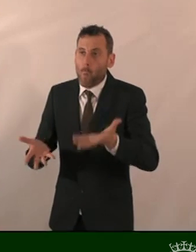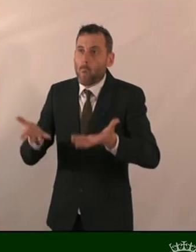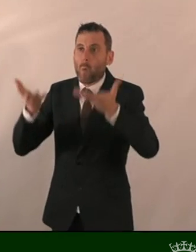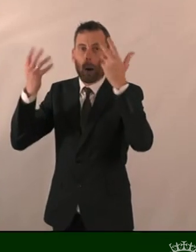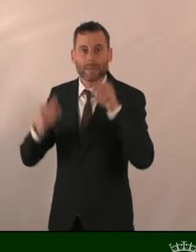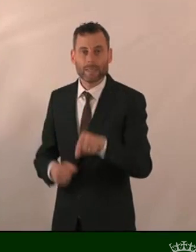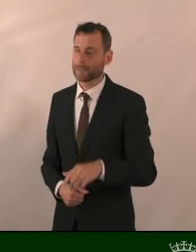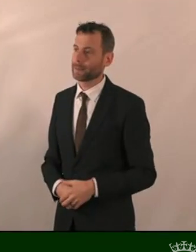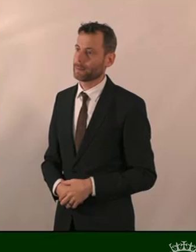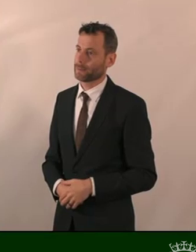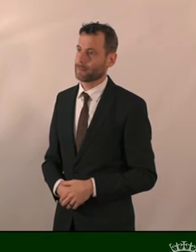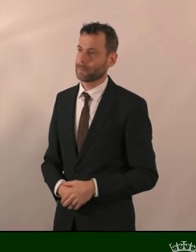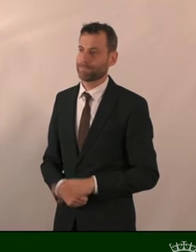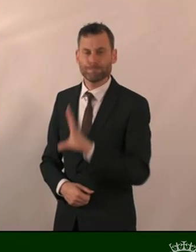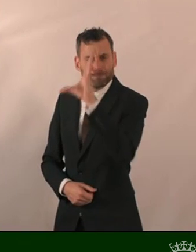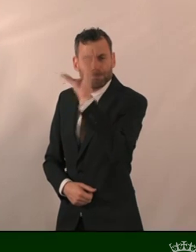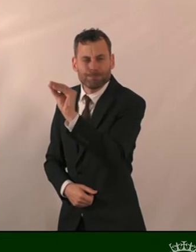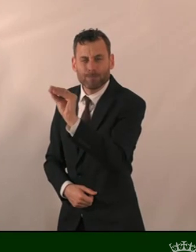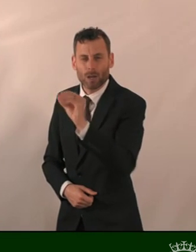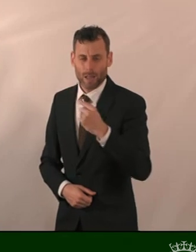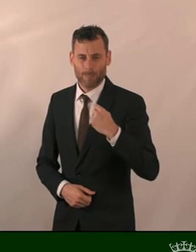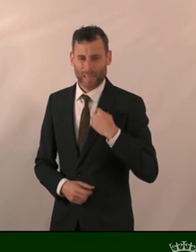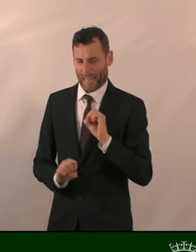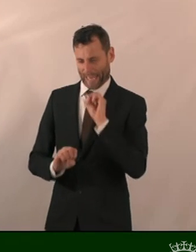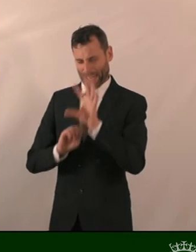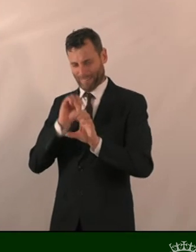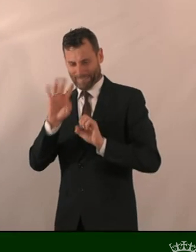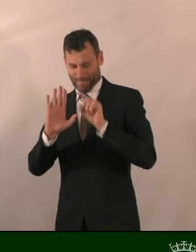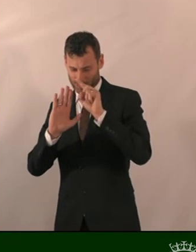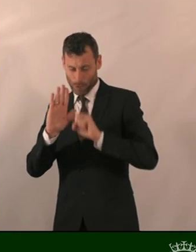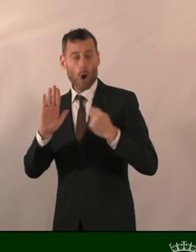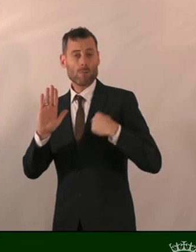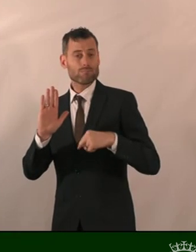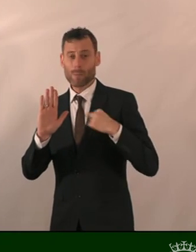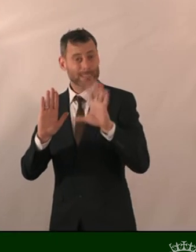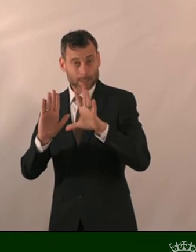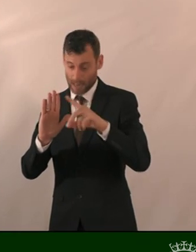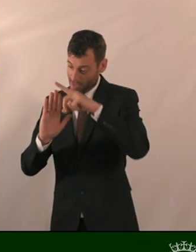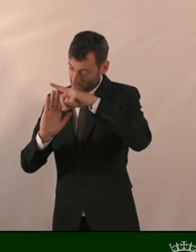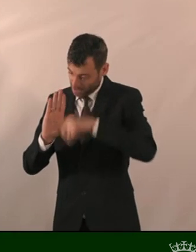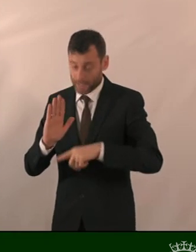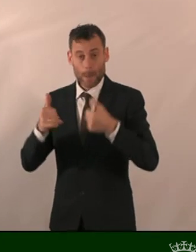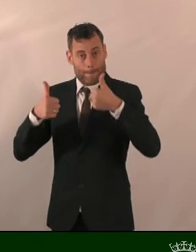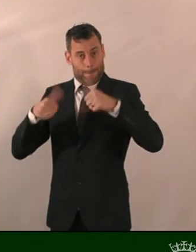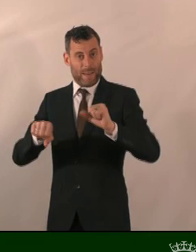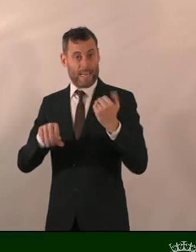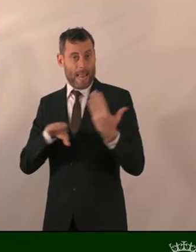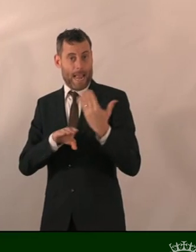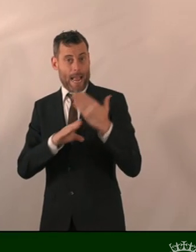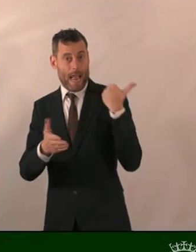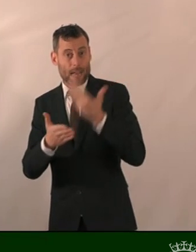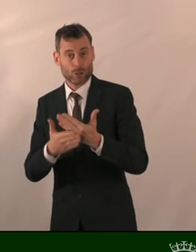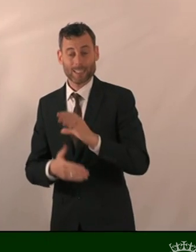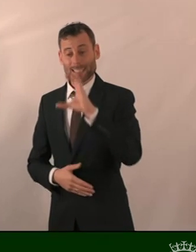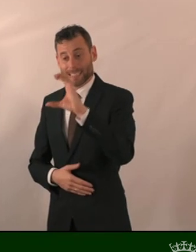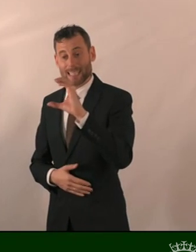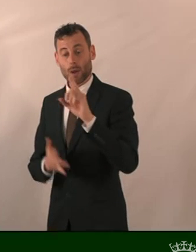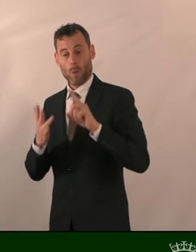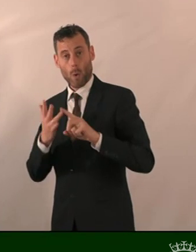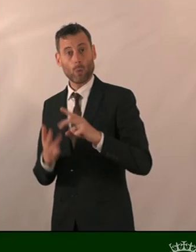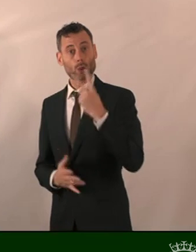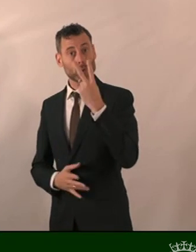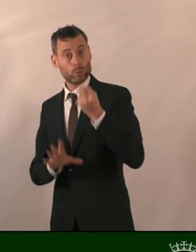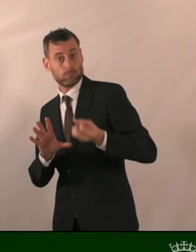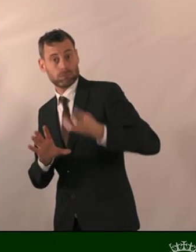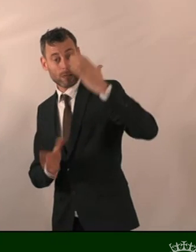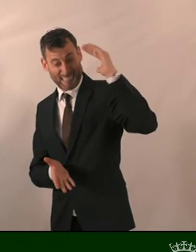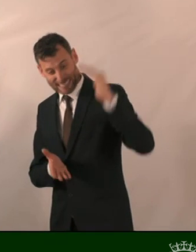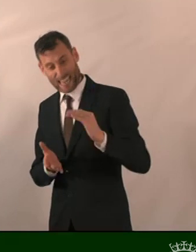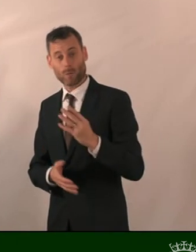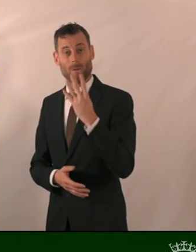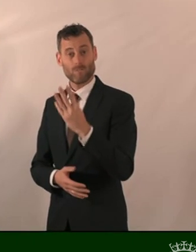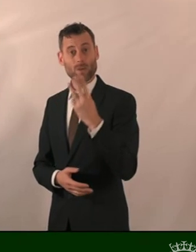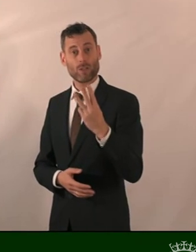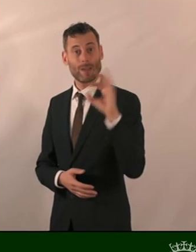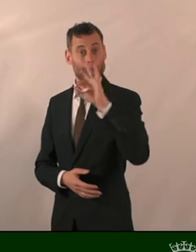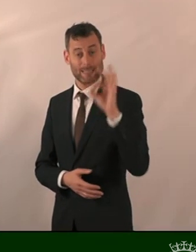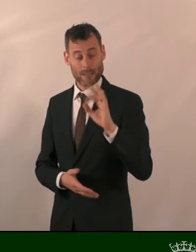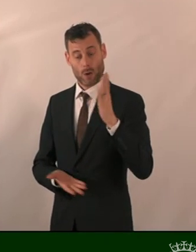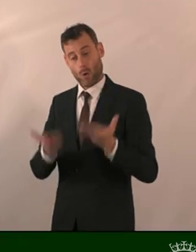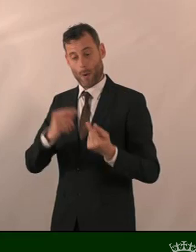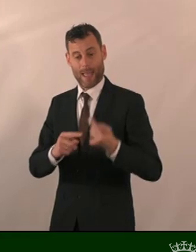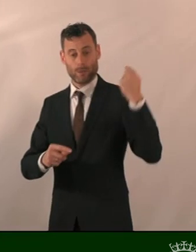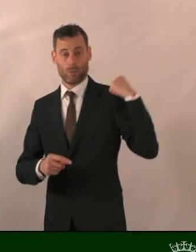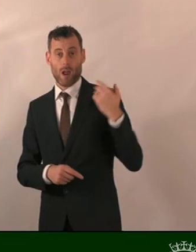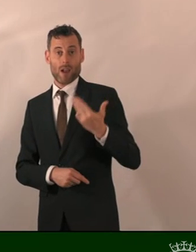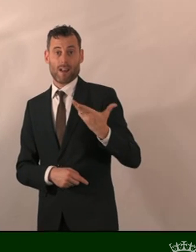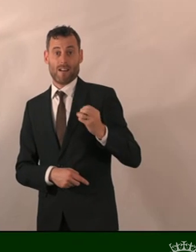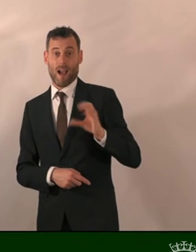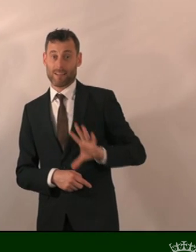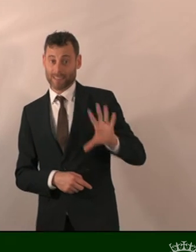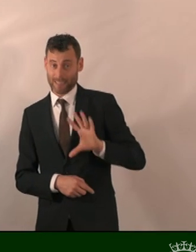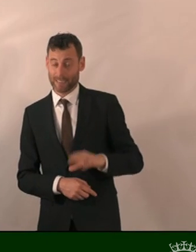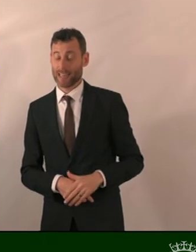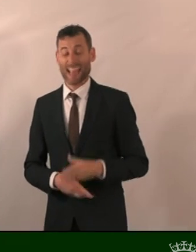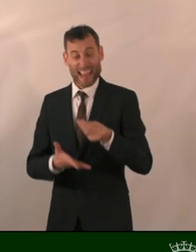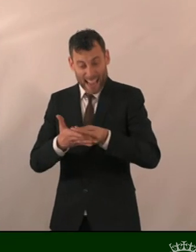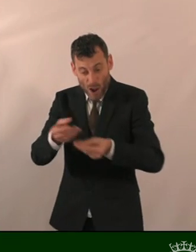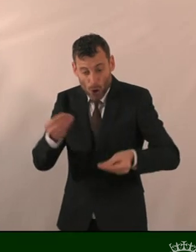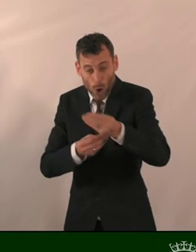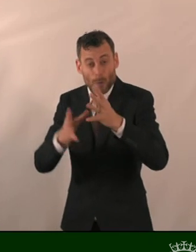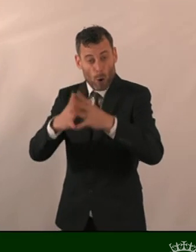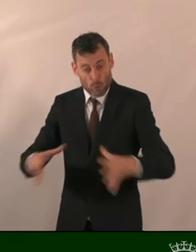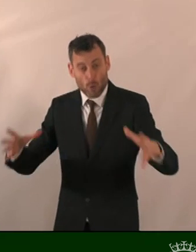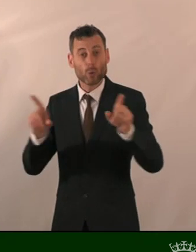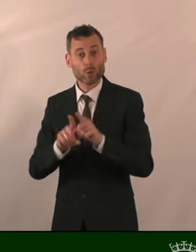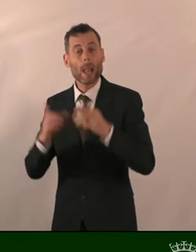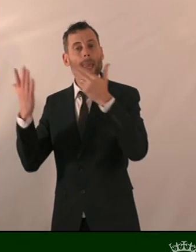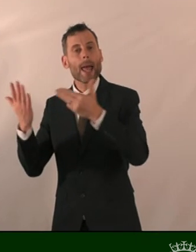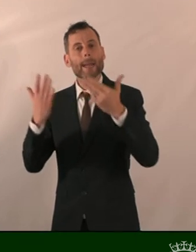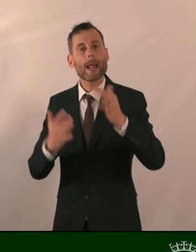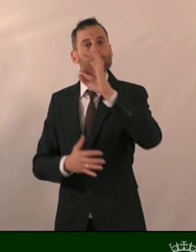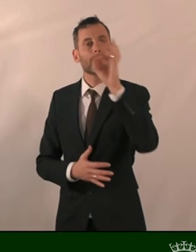These are not promises: these are what we have already done. It is thanks to Conservative action on climate change that we have reduced CO2 output by 43% on 1990 levels since 2010, and the economy has grown by 73%.